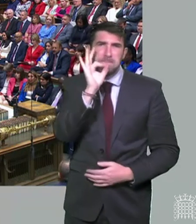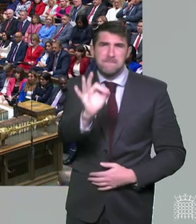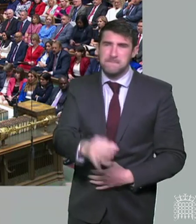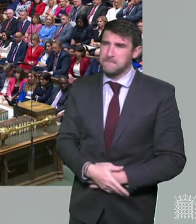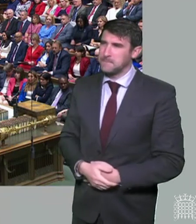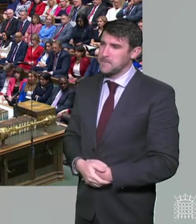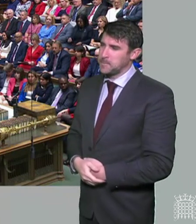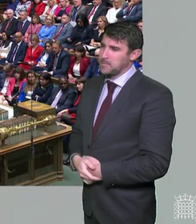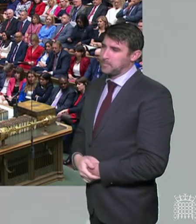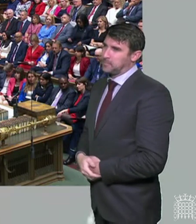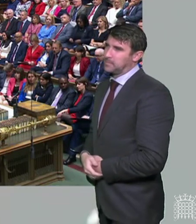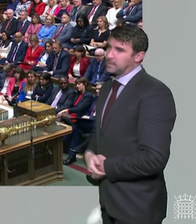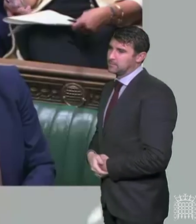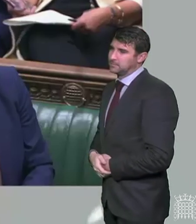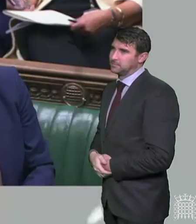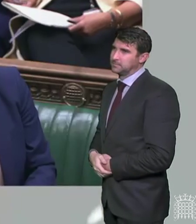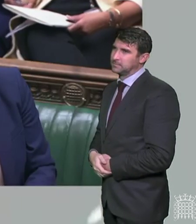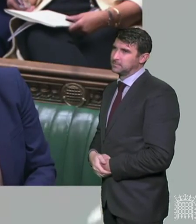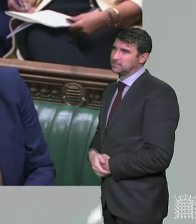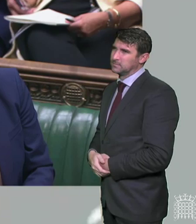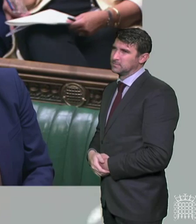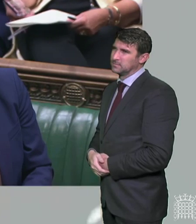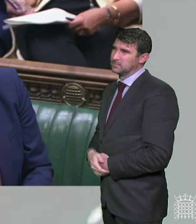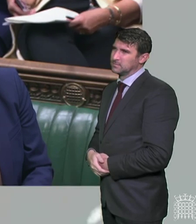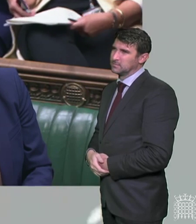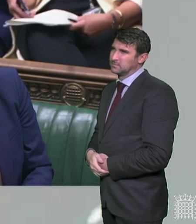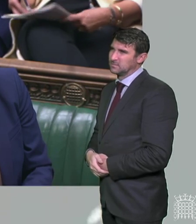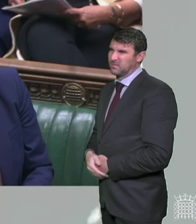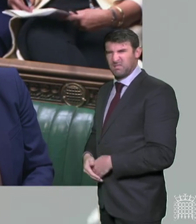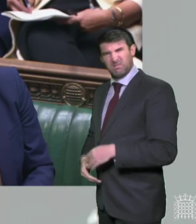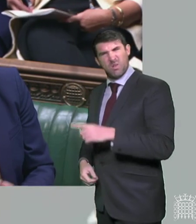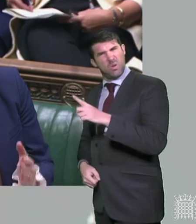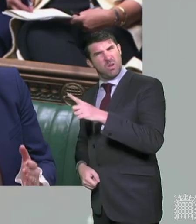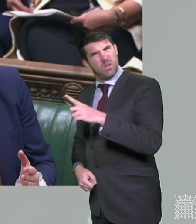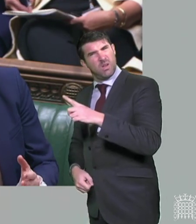I do not agree with the way the honourable Lady is talking down our national health service.